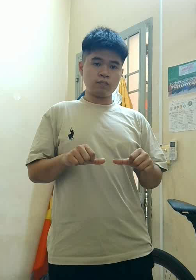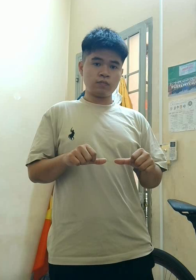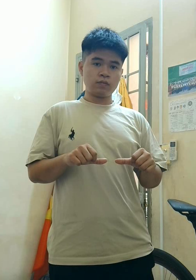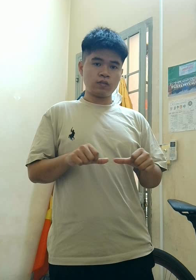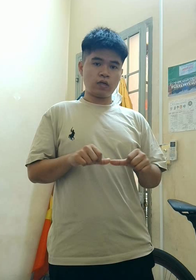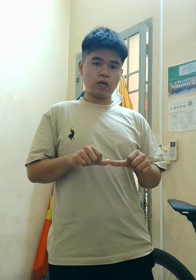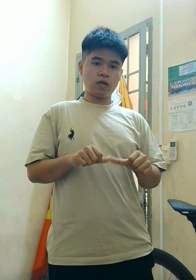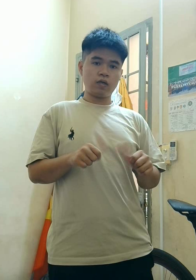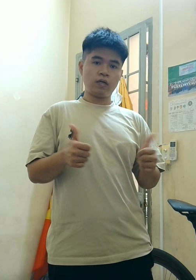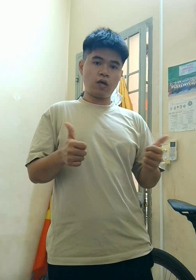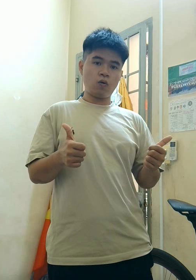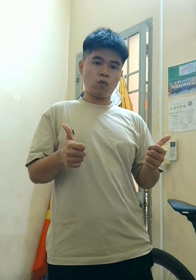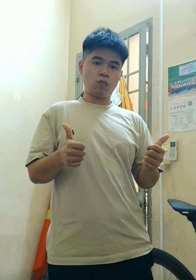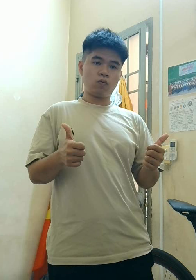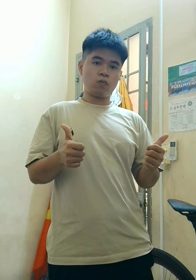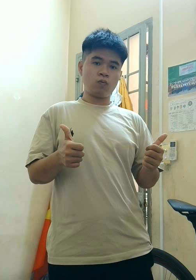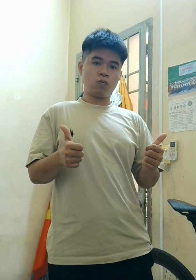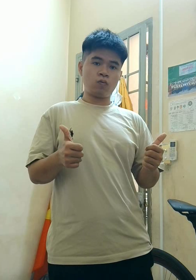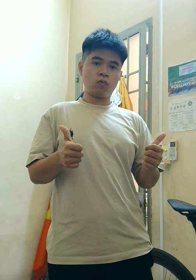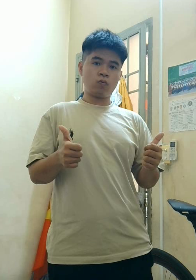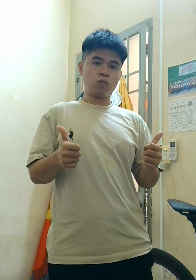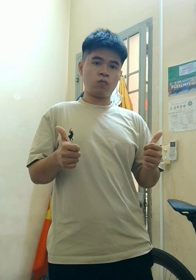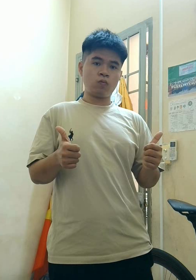o dau